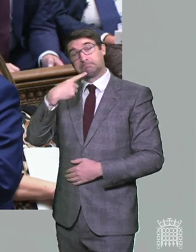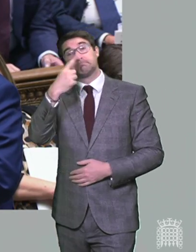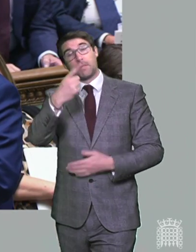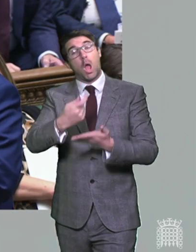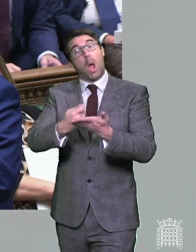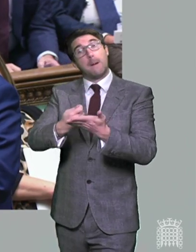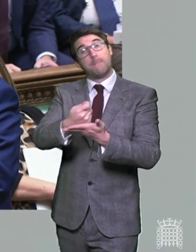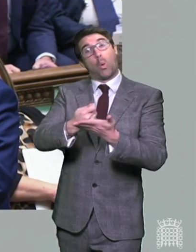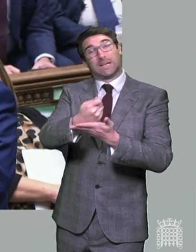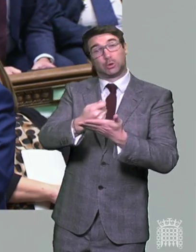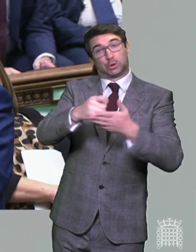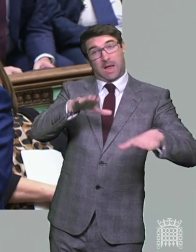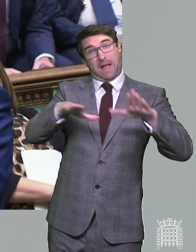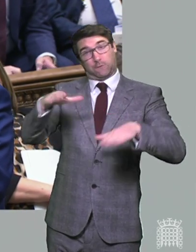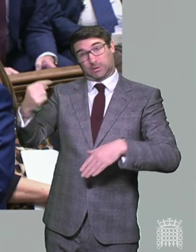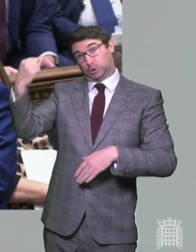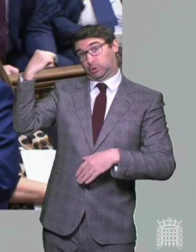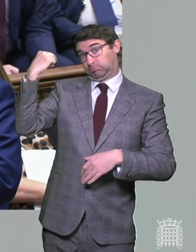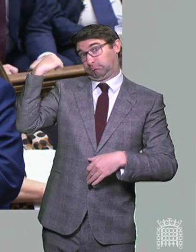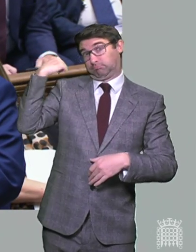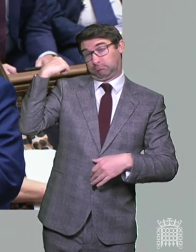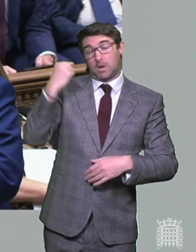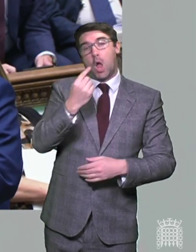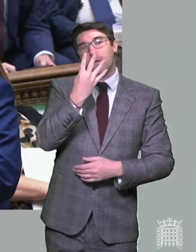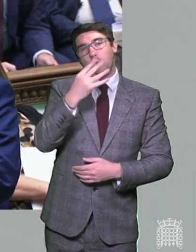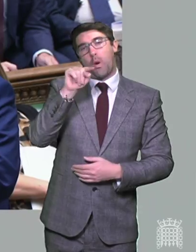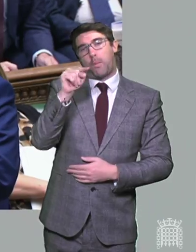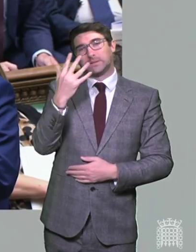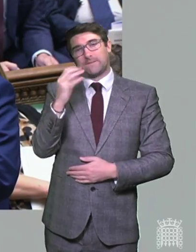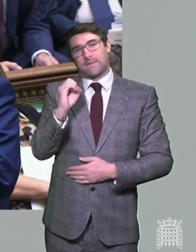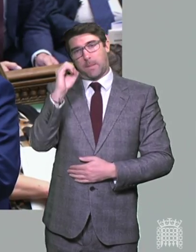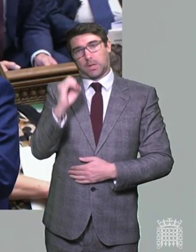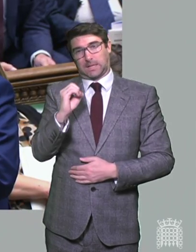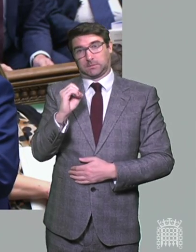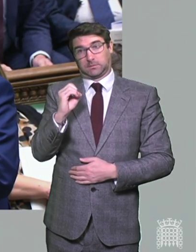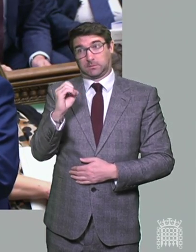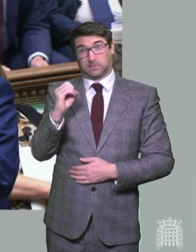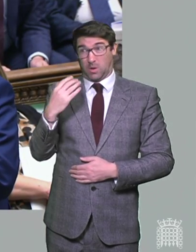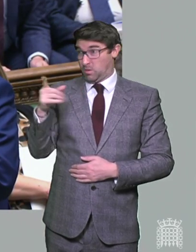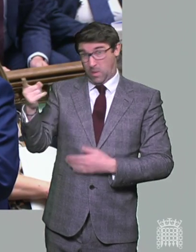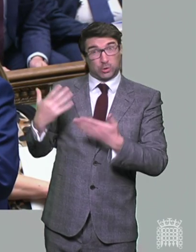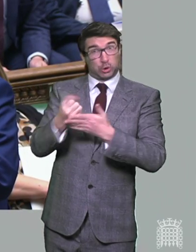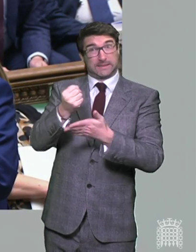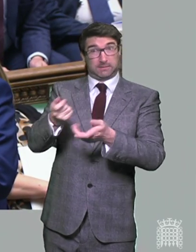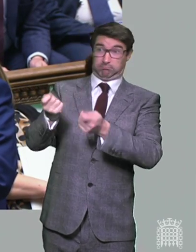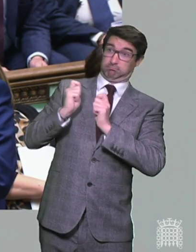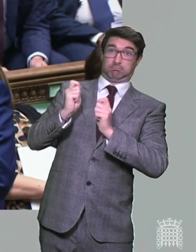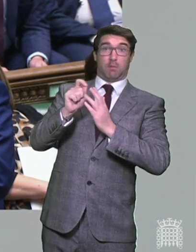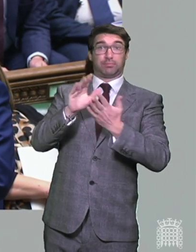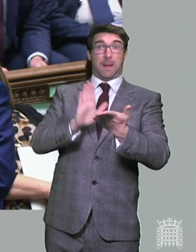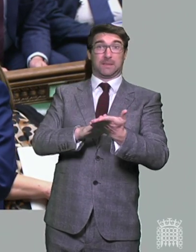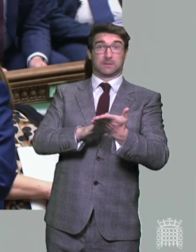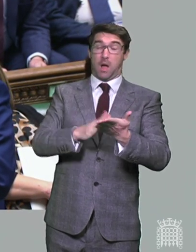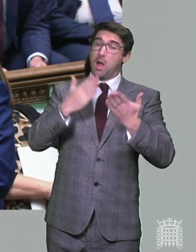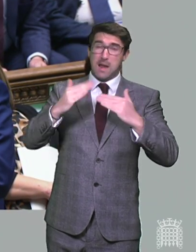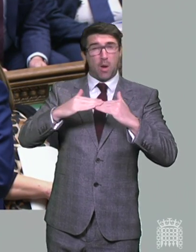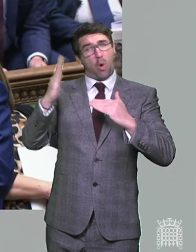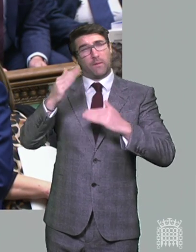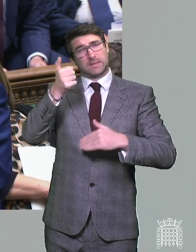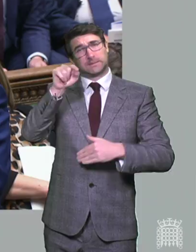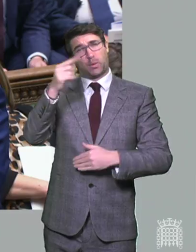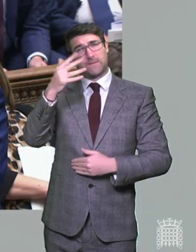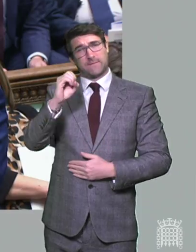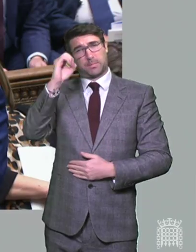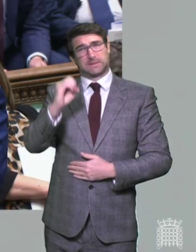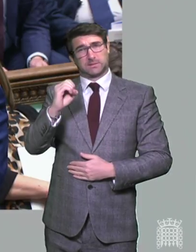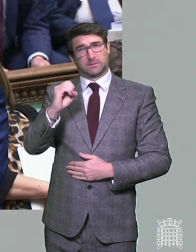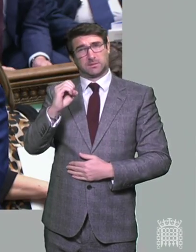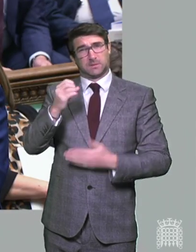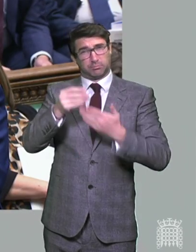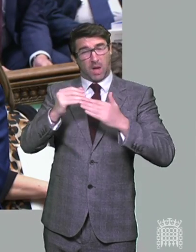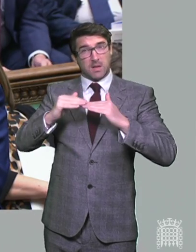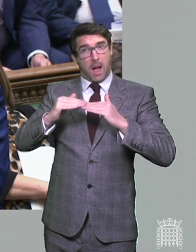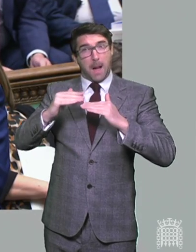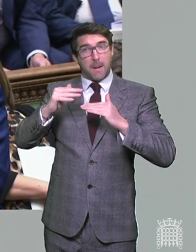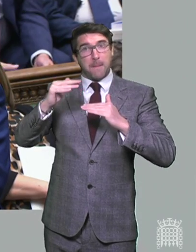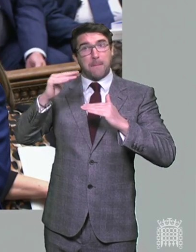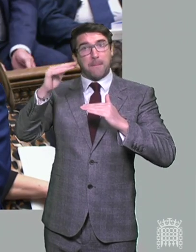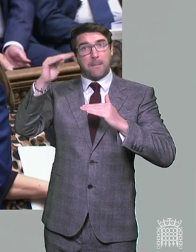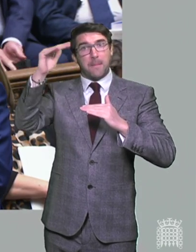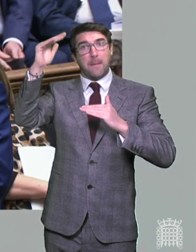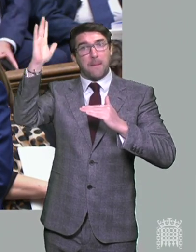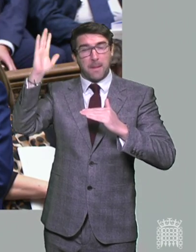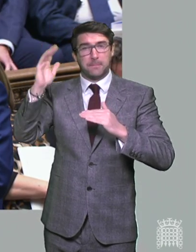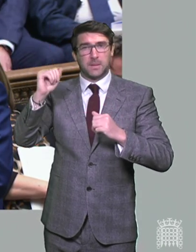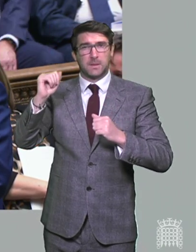It is now at 6.5% and rising, hitting average families with an extra £450 in mortgage payments every single month, over and above what they were paying.